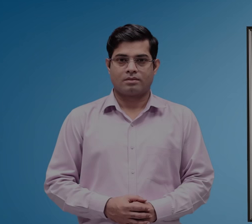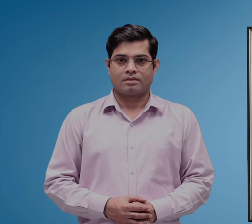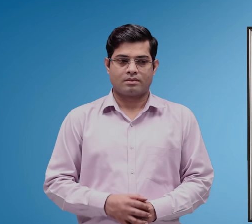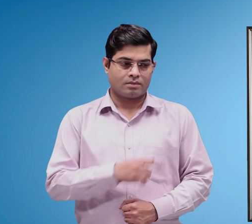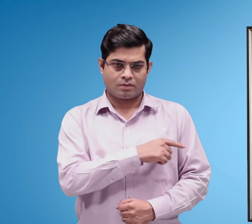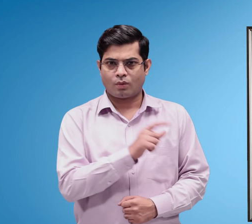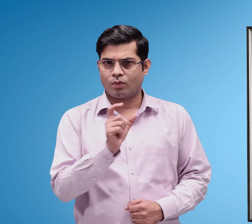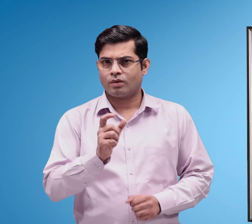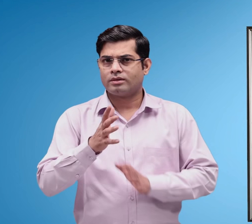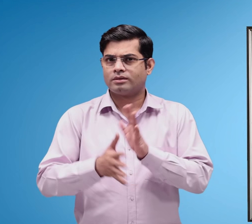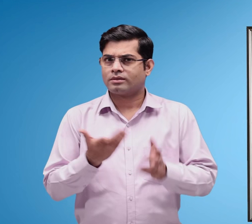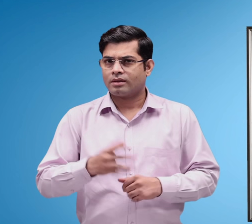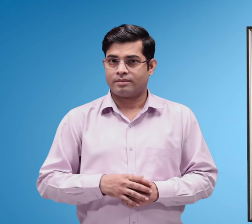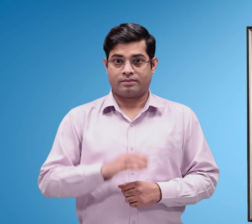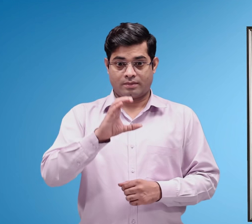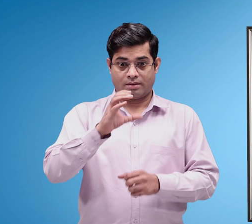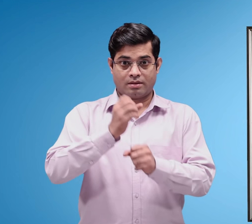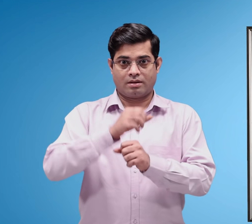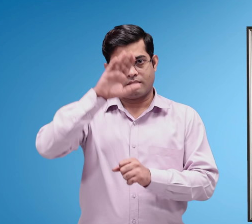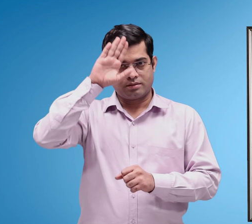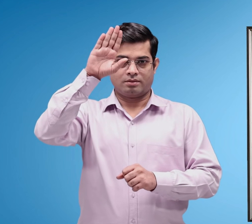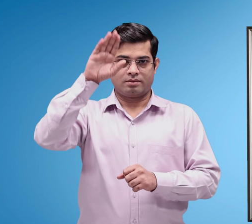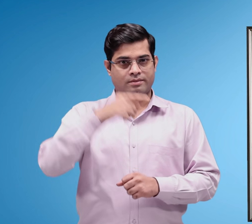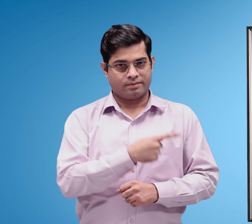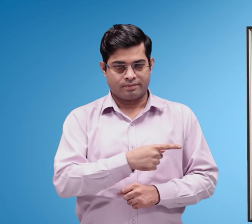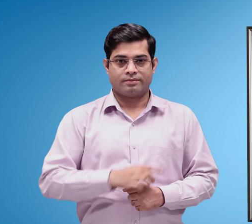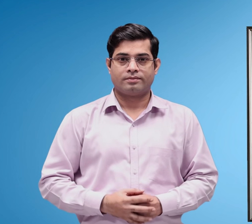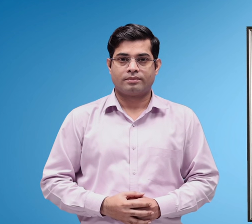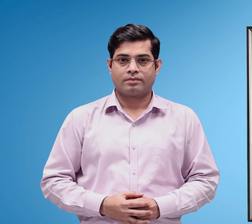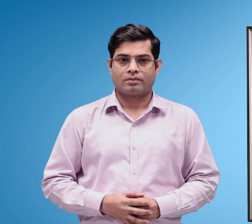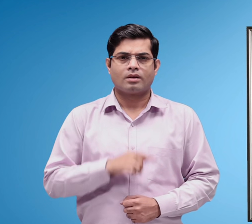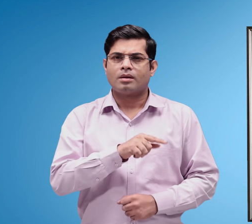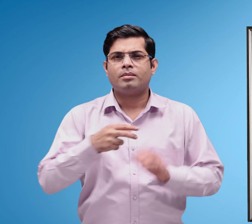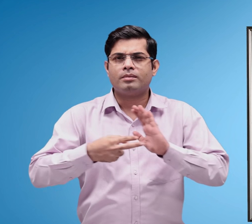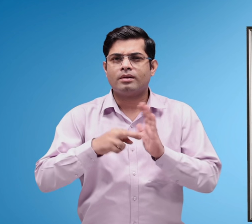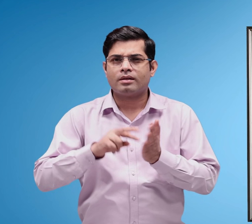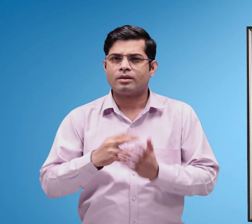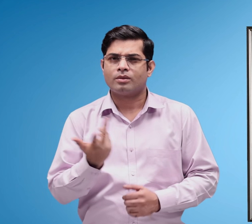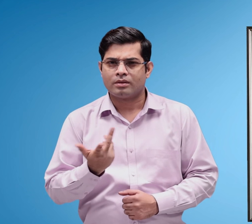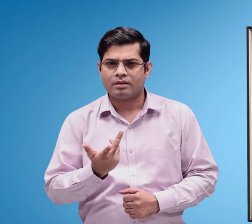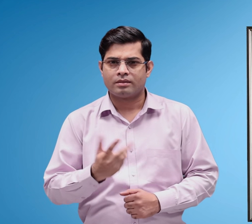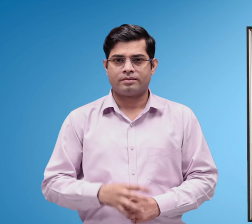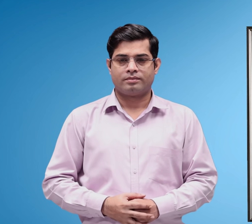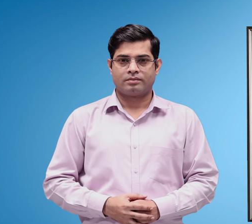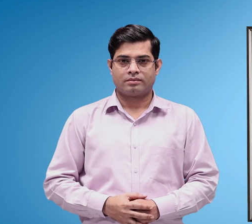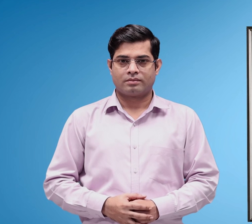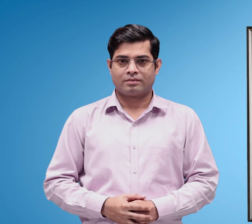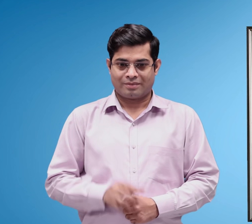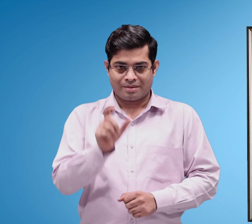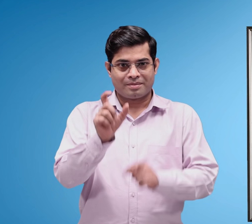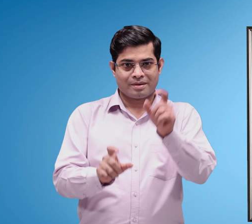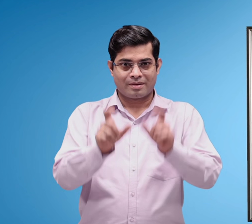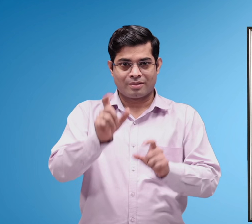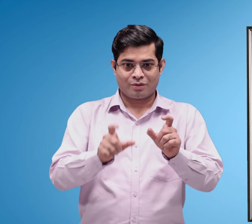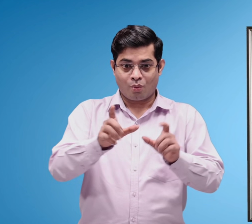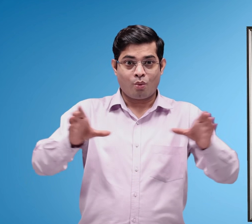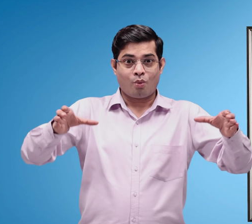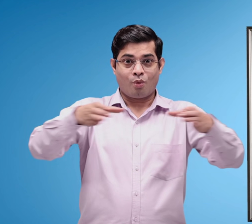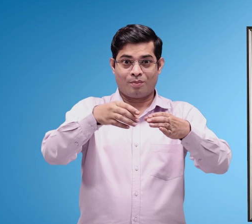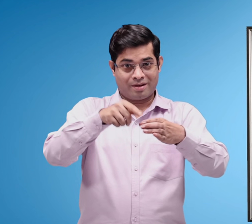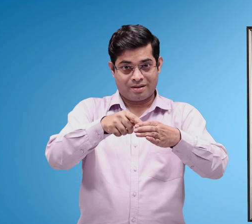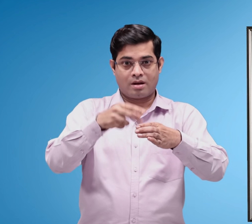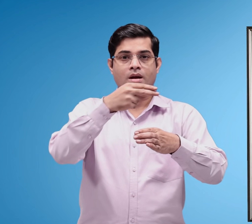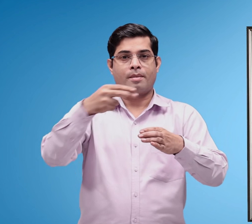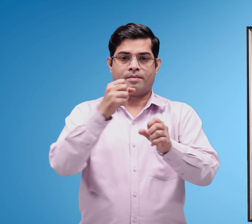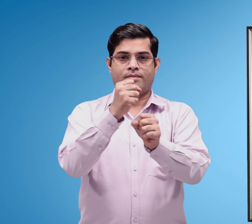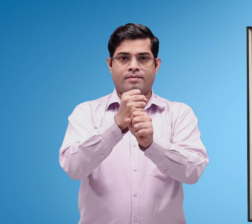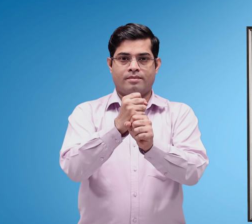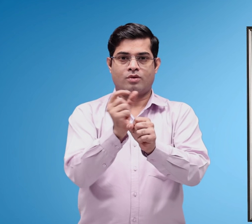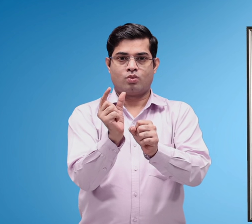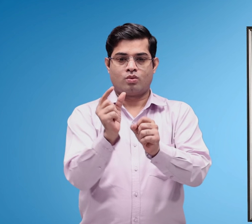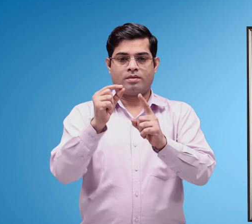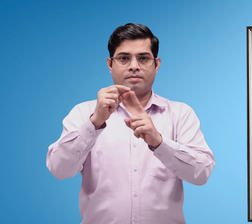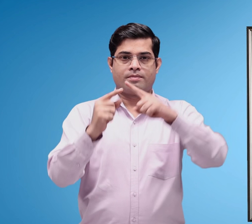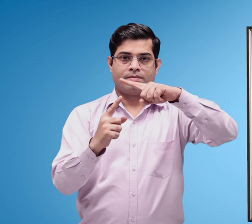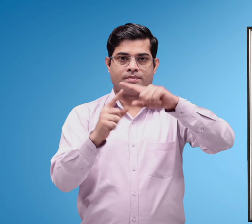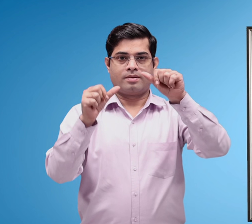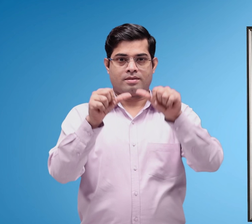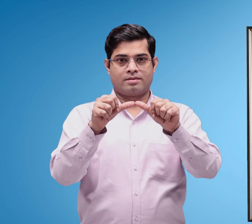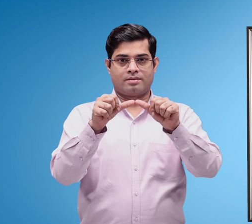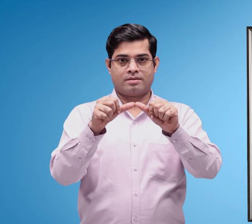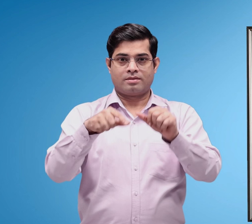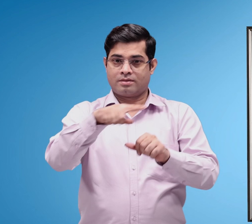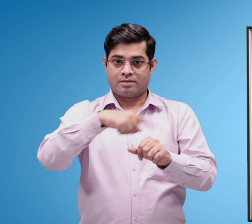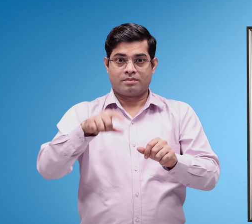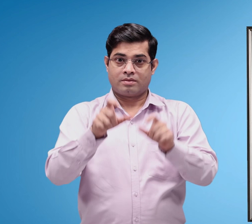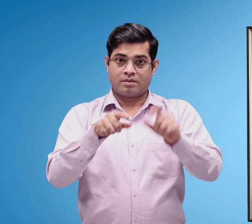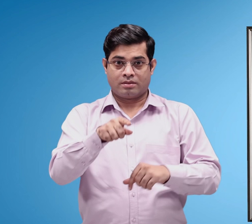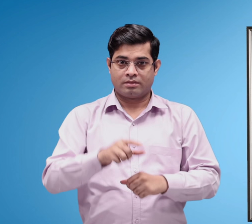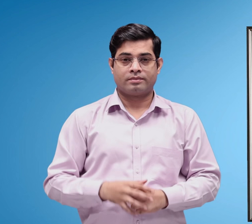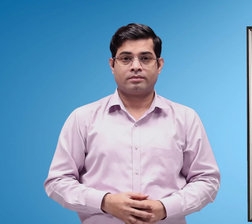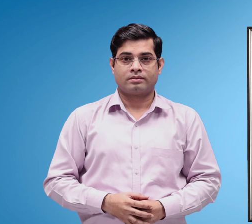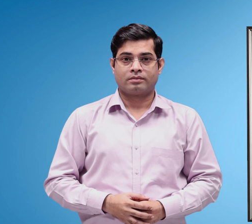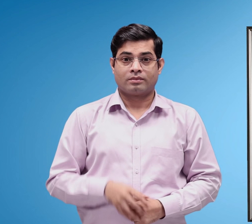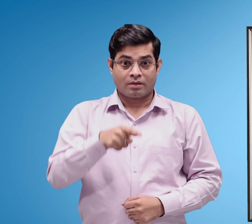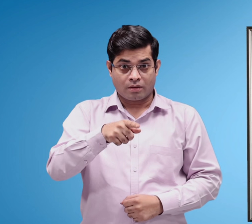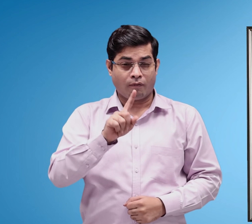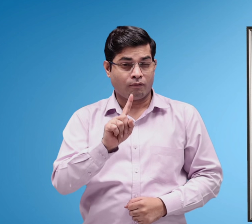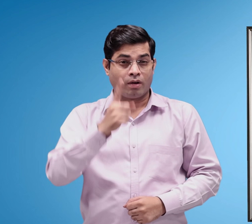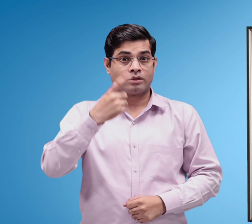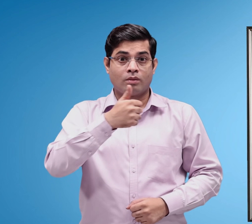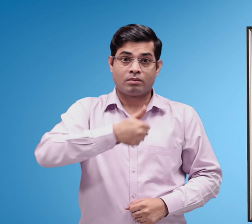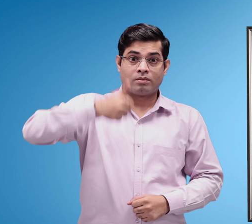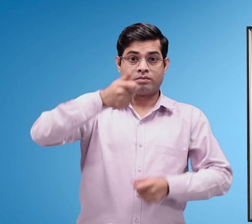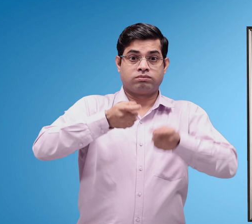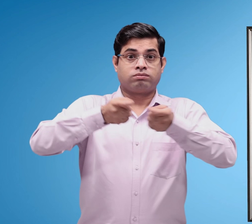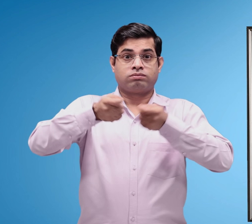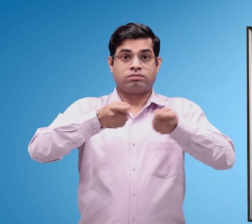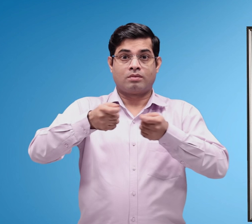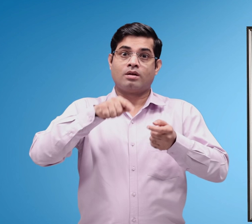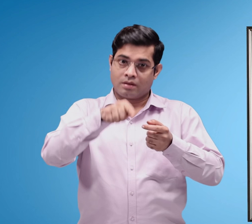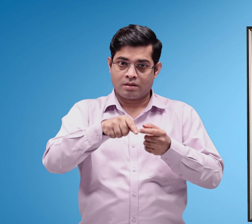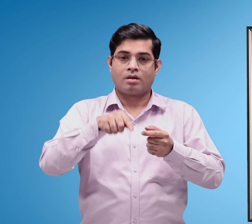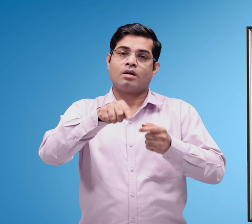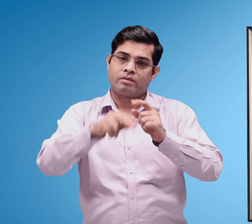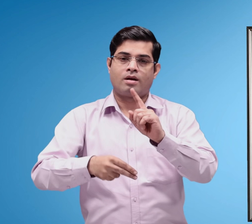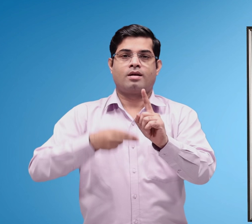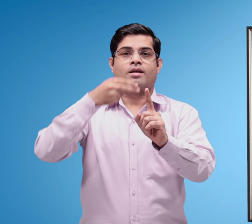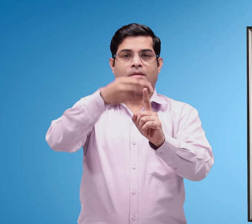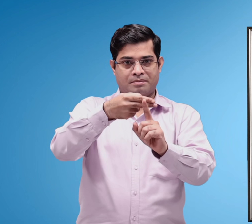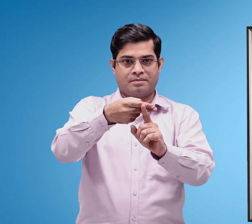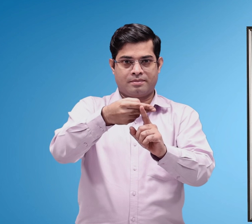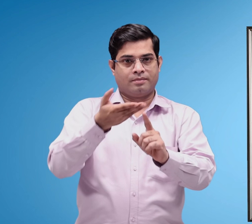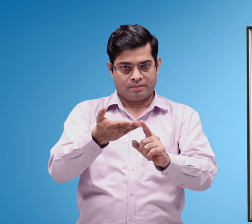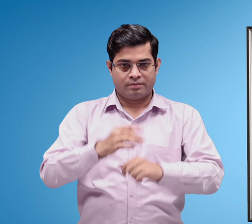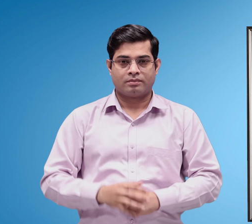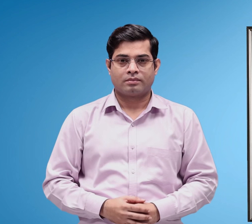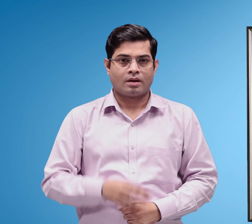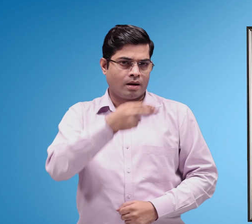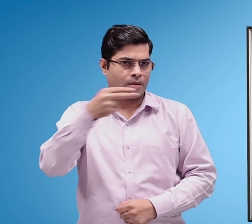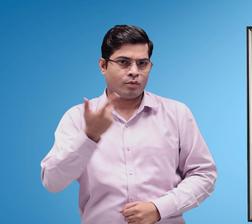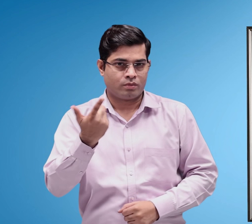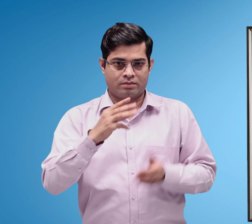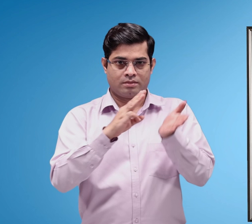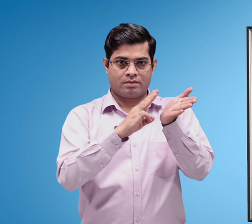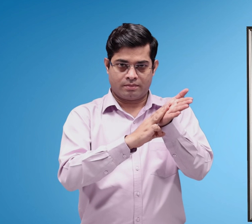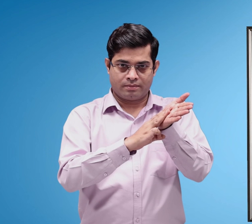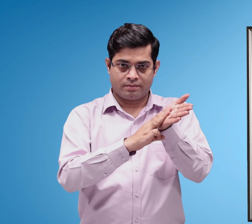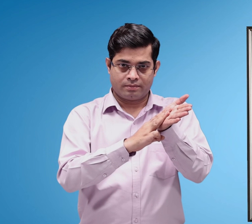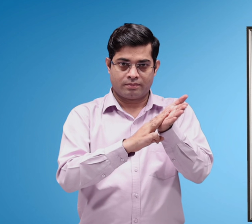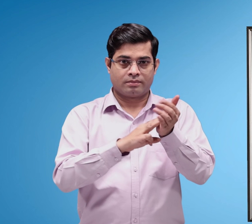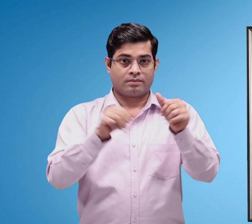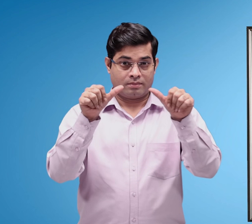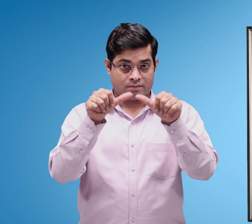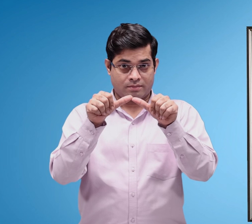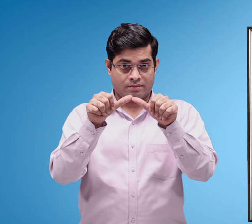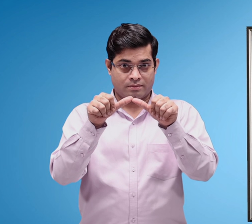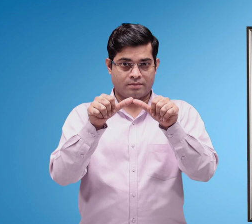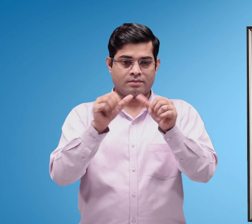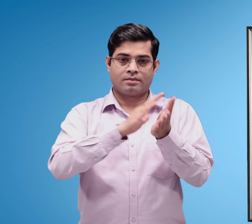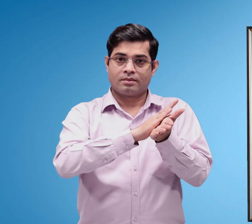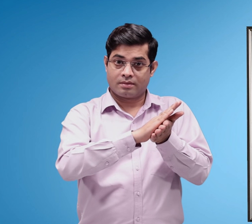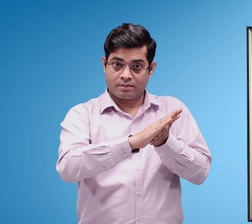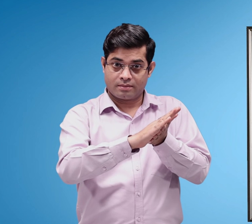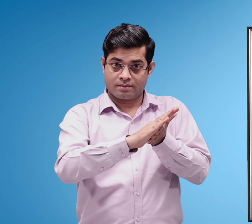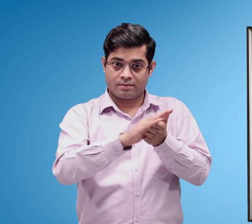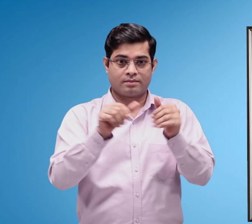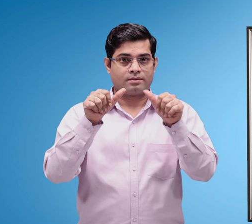Chandragupta This is the sign name for Chandragupta. He was the first ruler of the Gupta dynasty to adopt the title of maharaj-adhiraja.